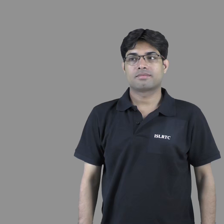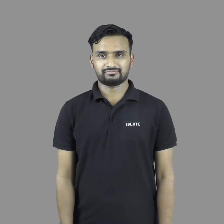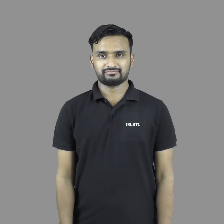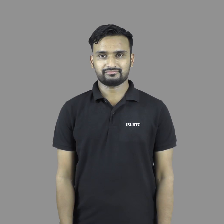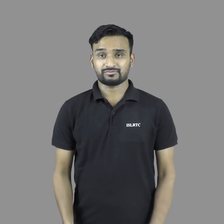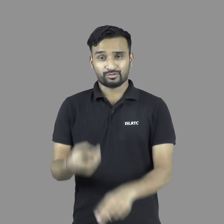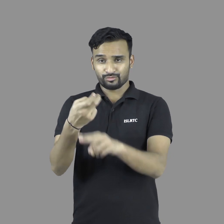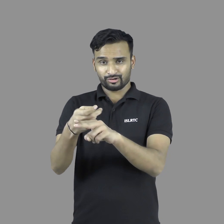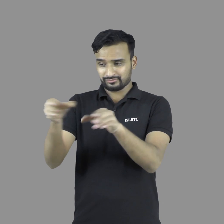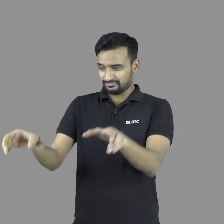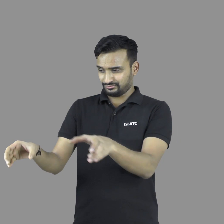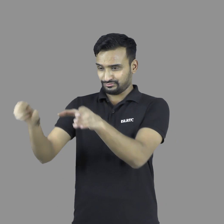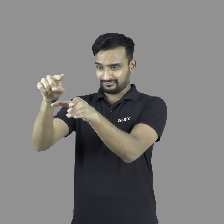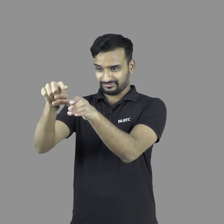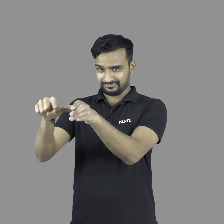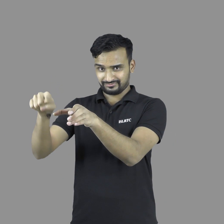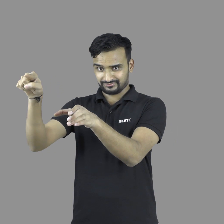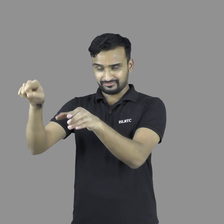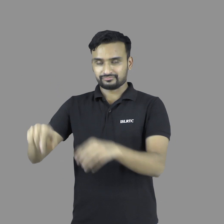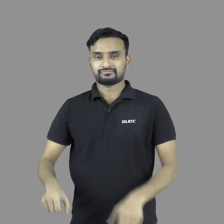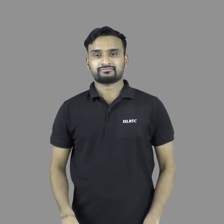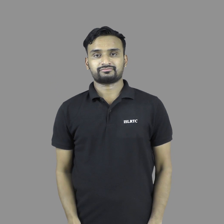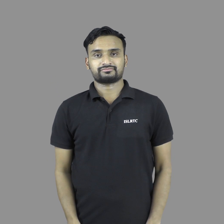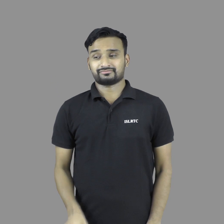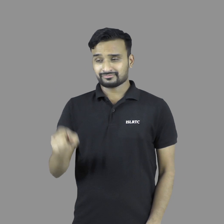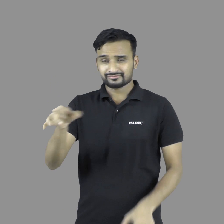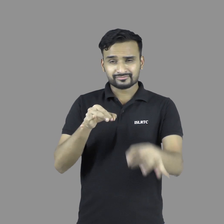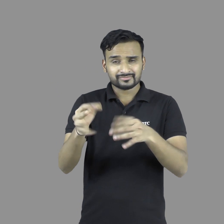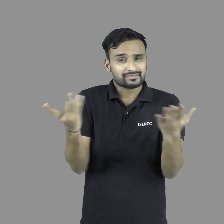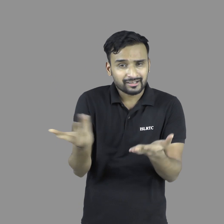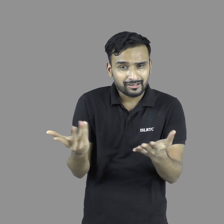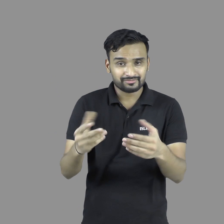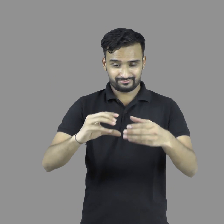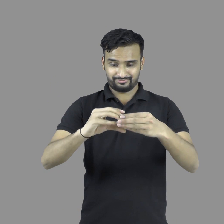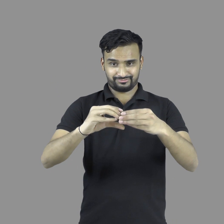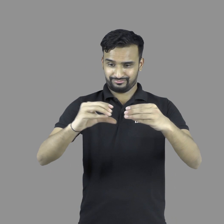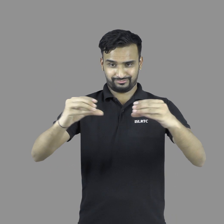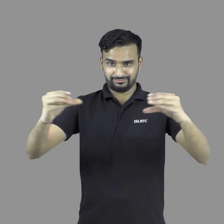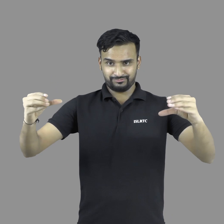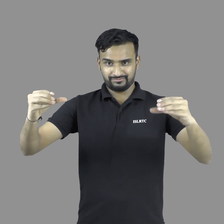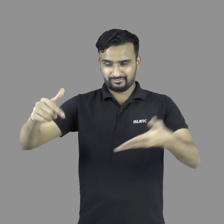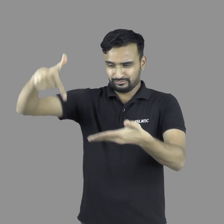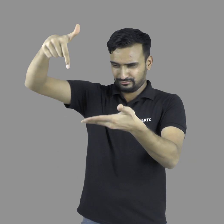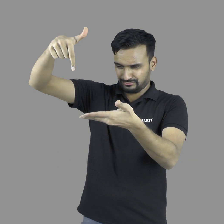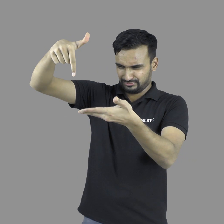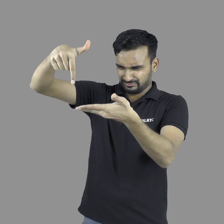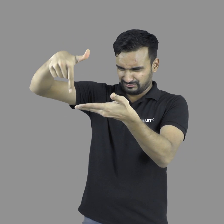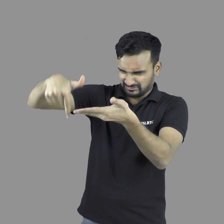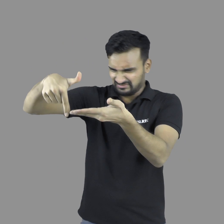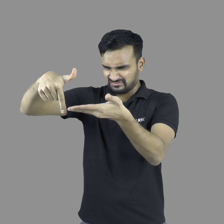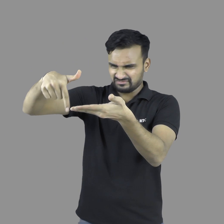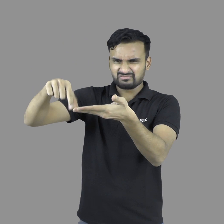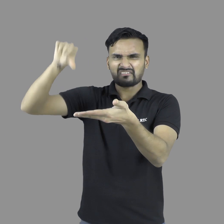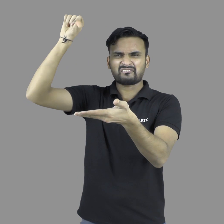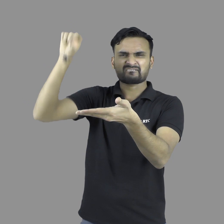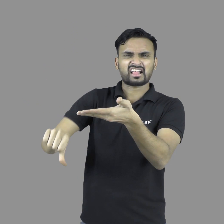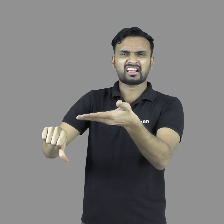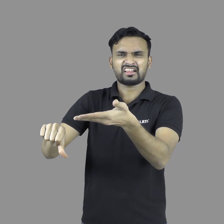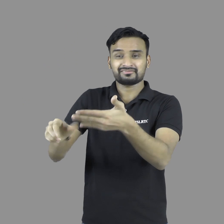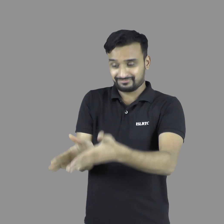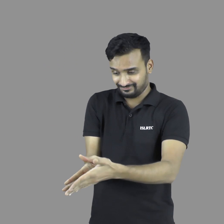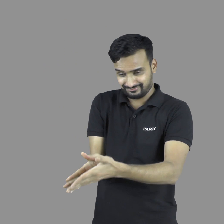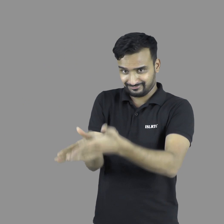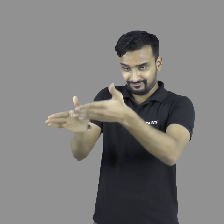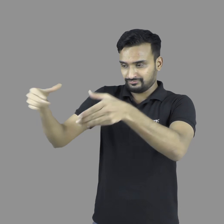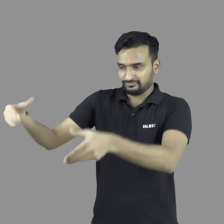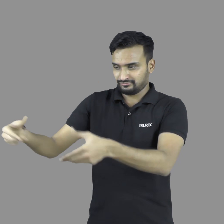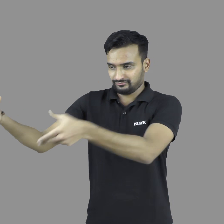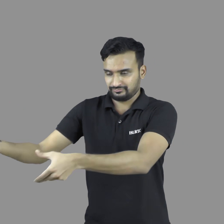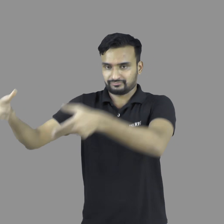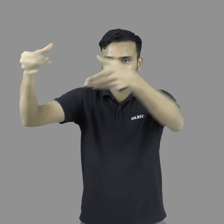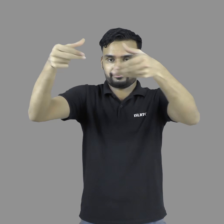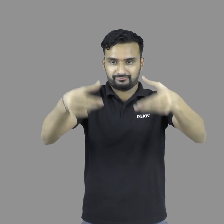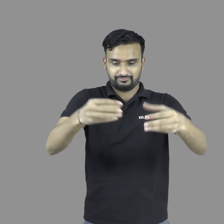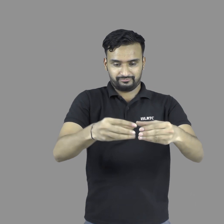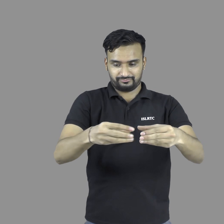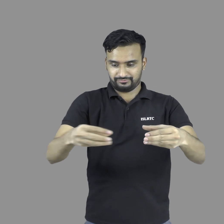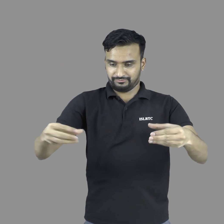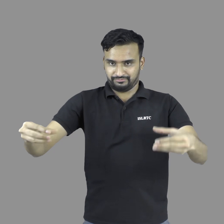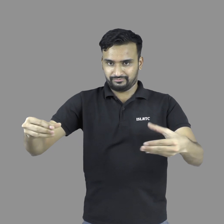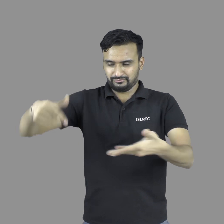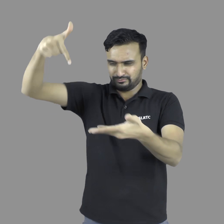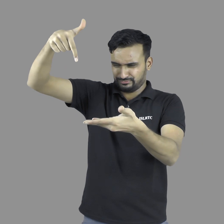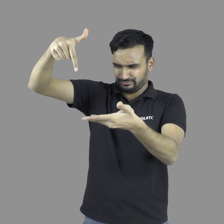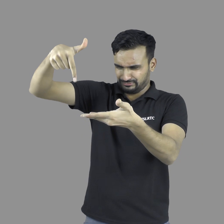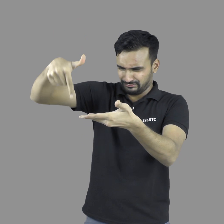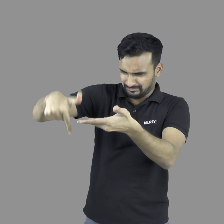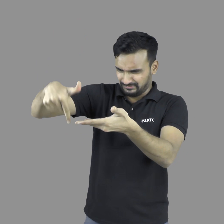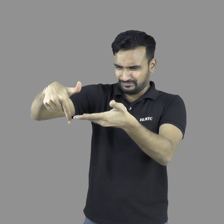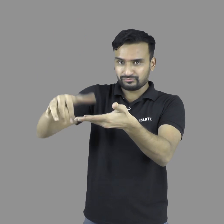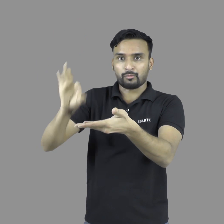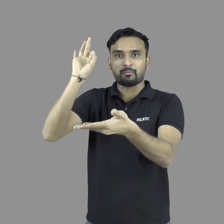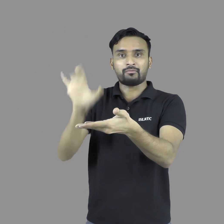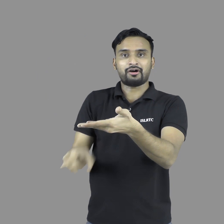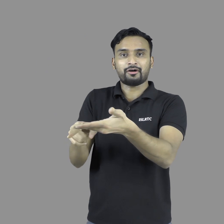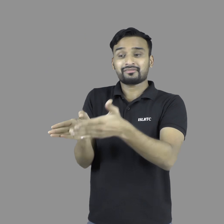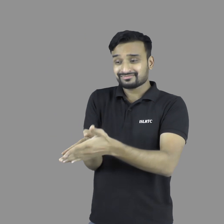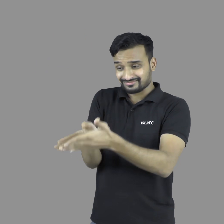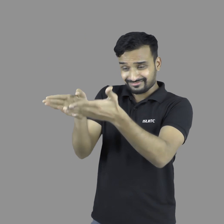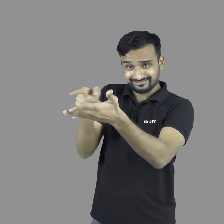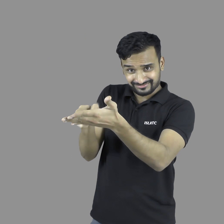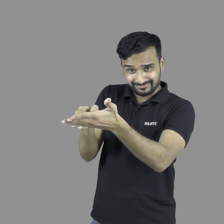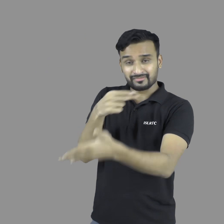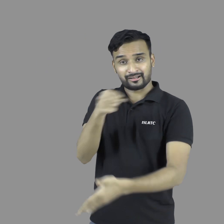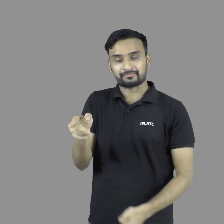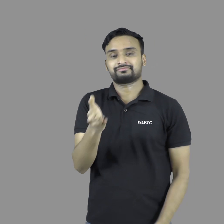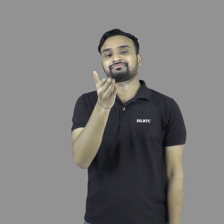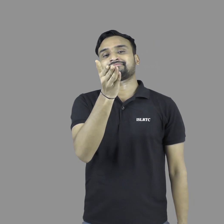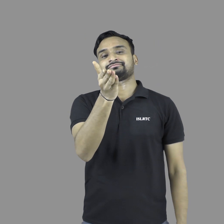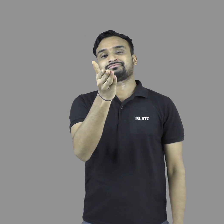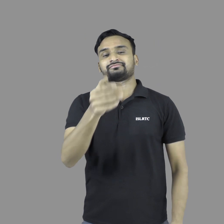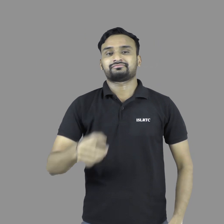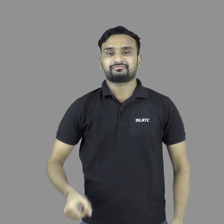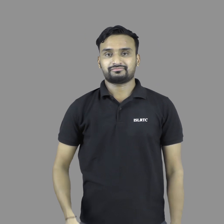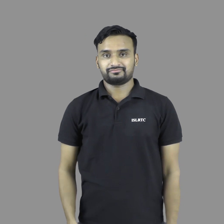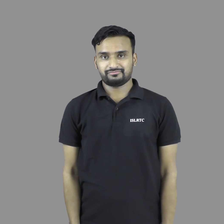V Block